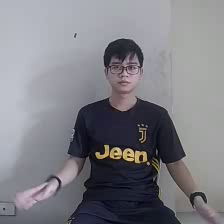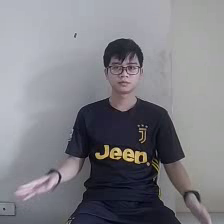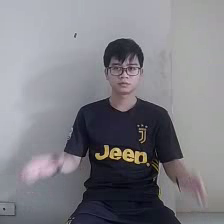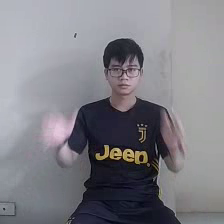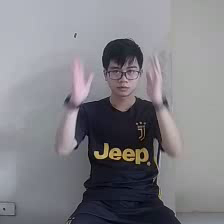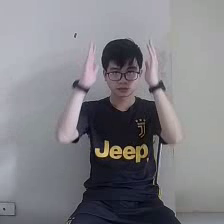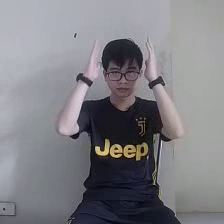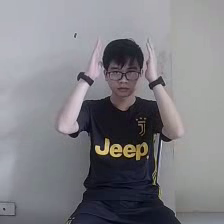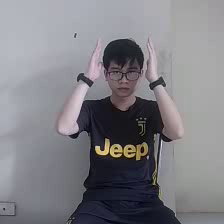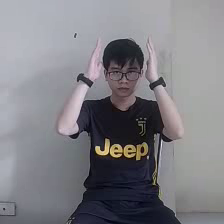Chạy